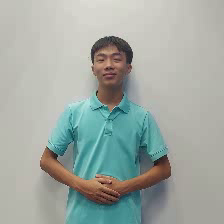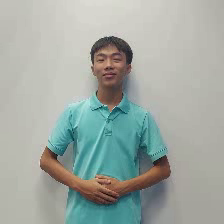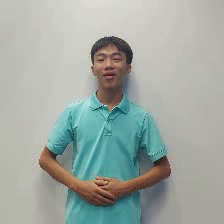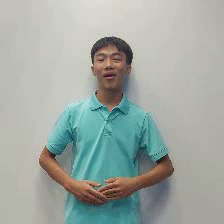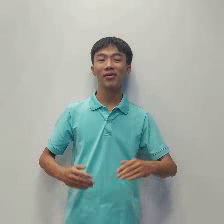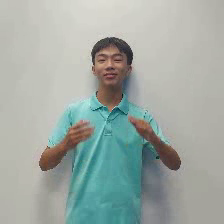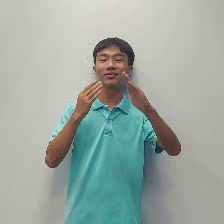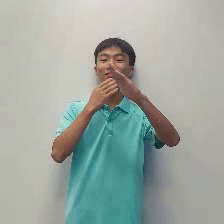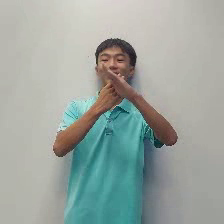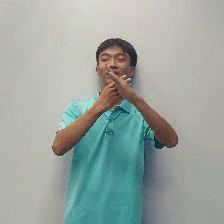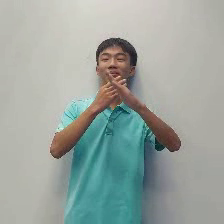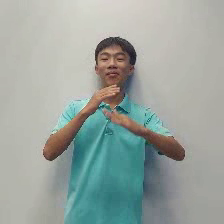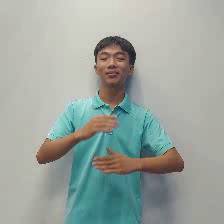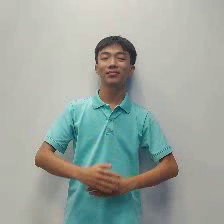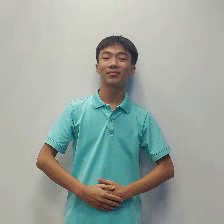Trường học